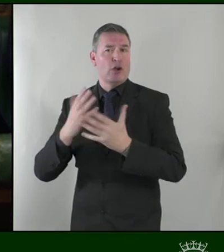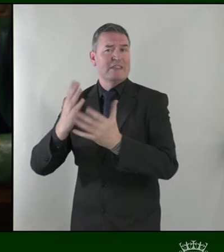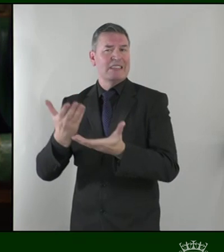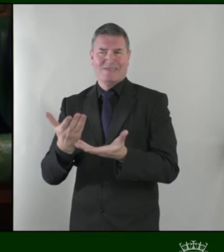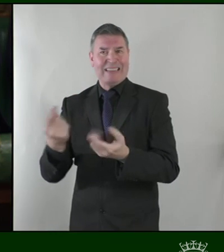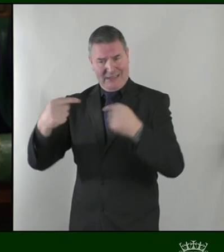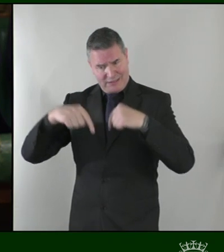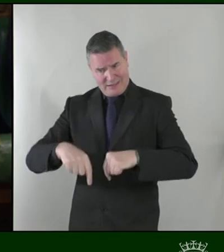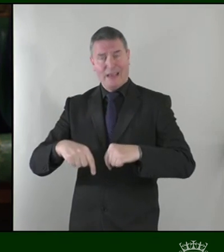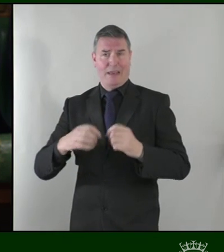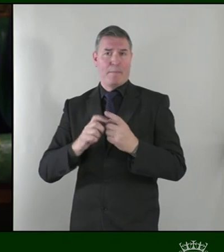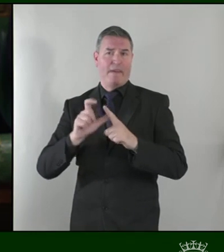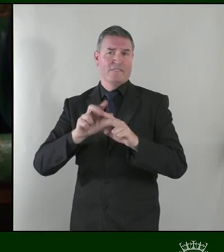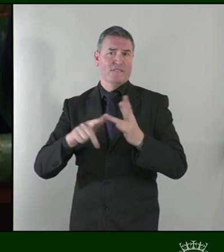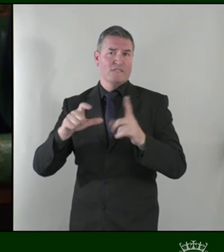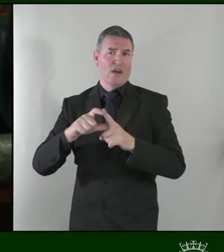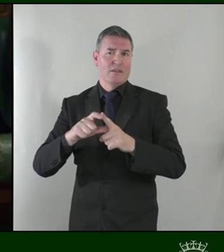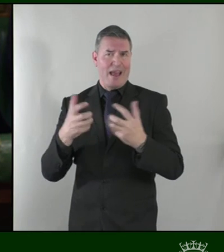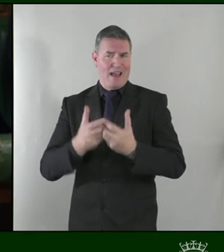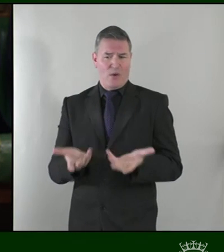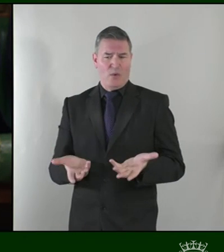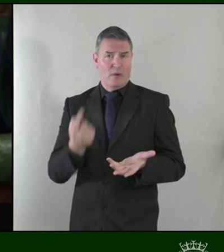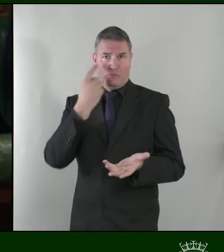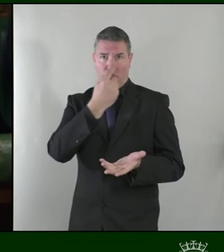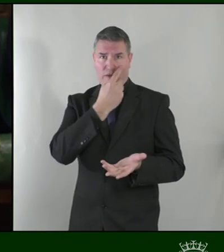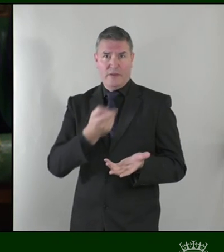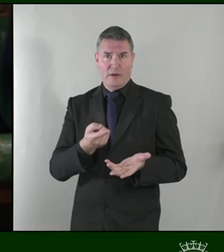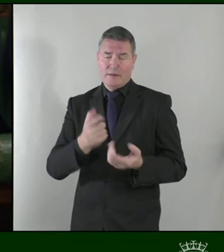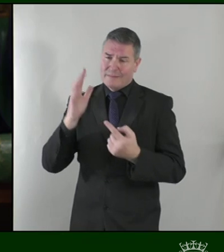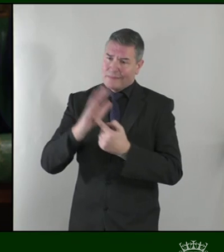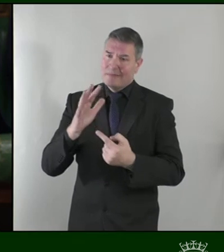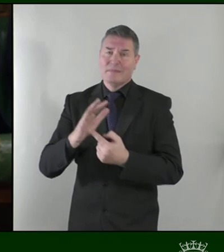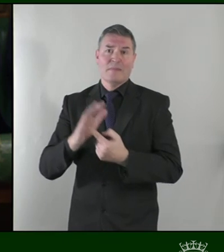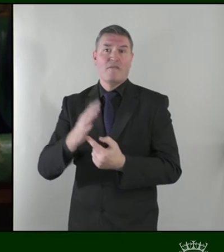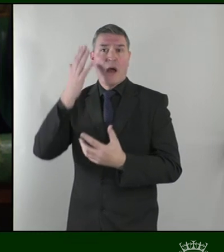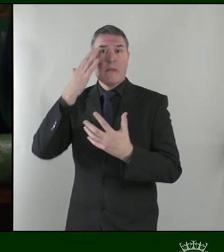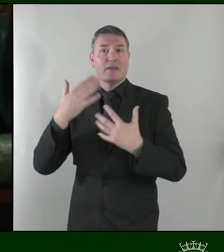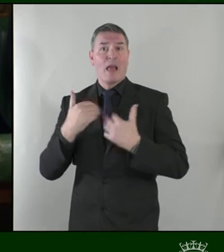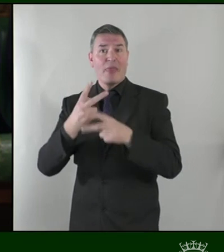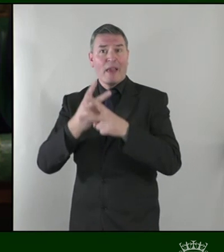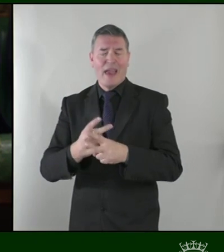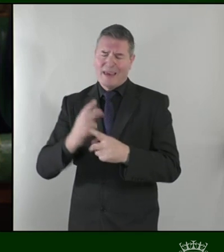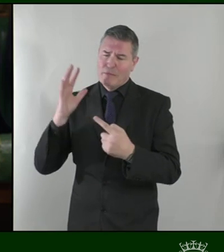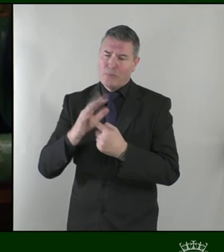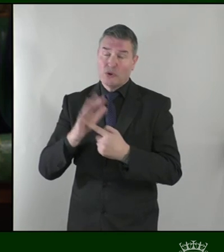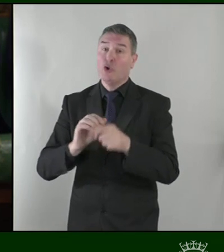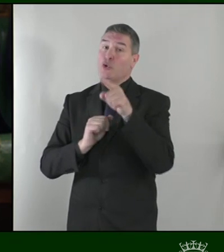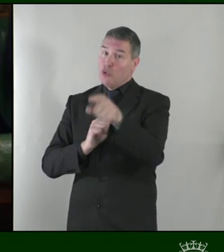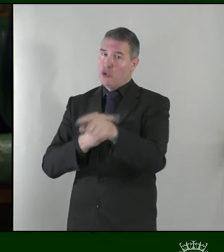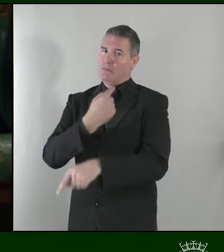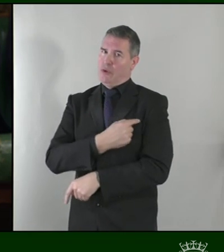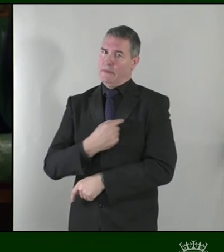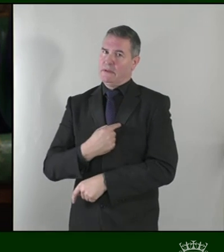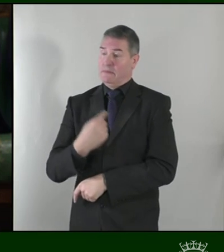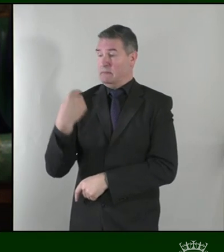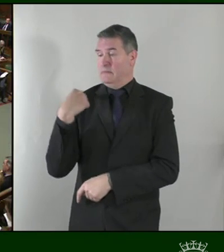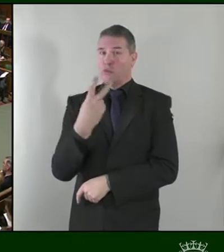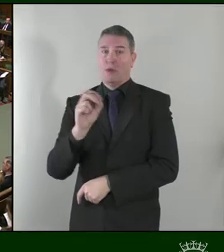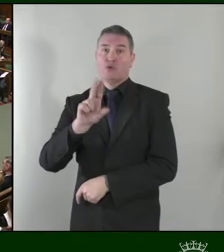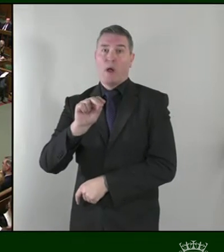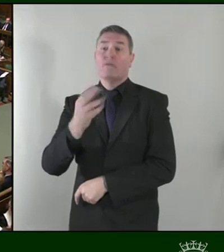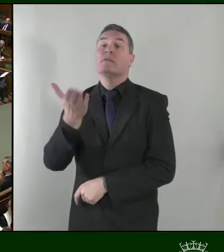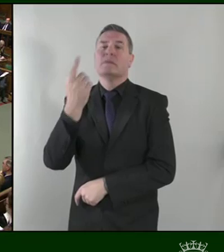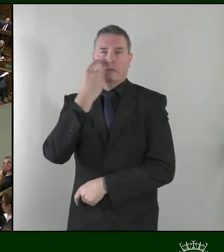Will the Prime Minister explain how that demonstrates the parity of esteem for mental health care that his party promised in 2012?